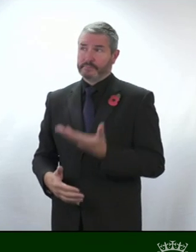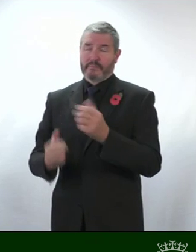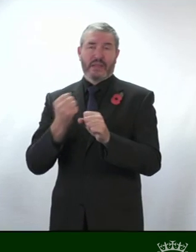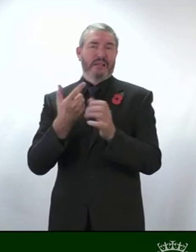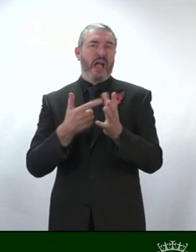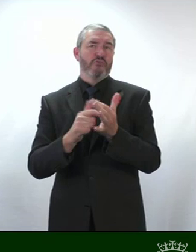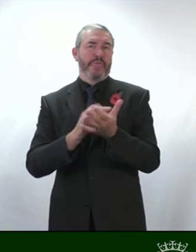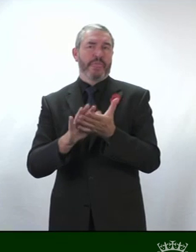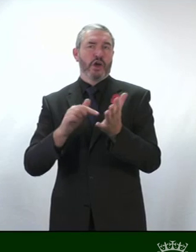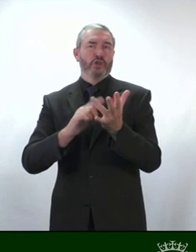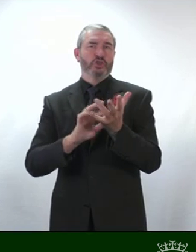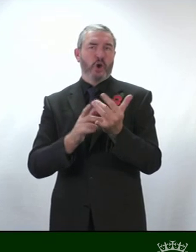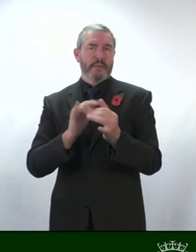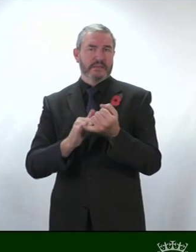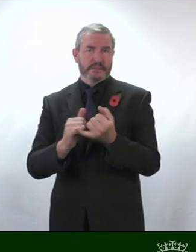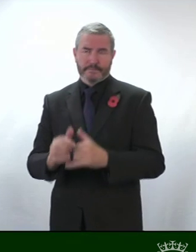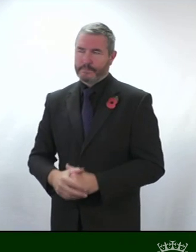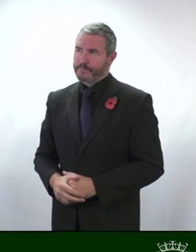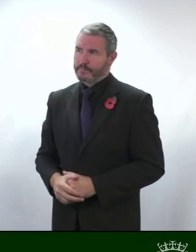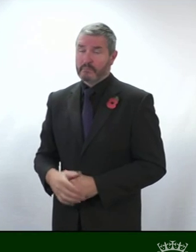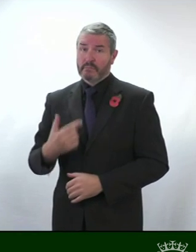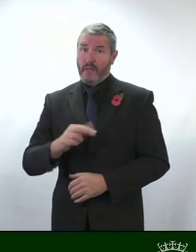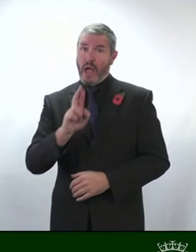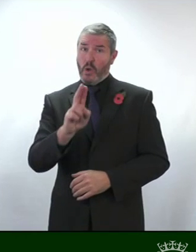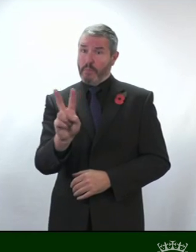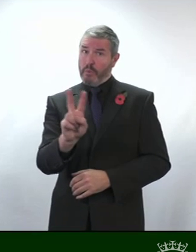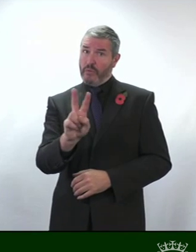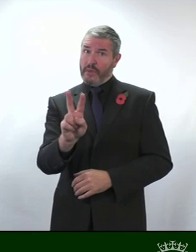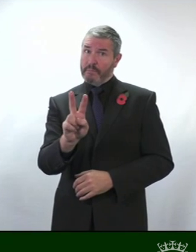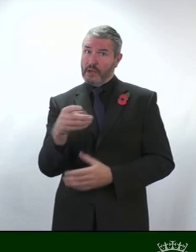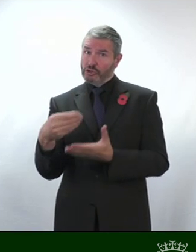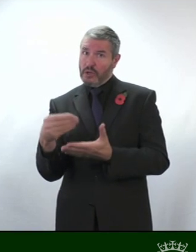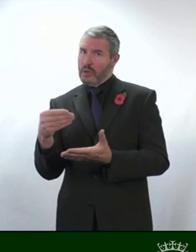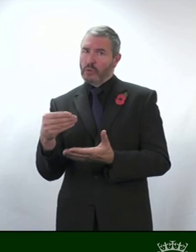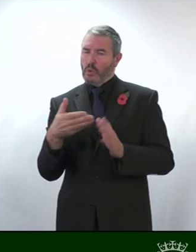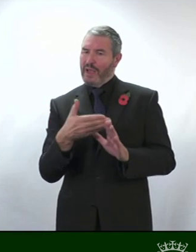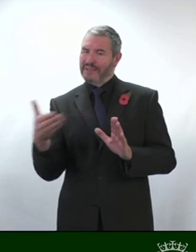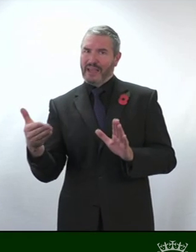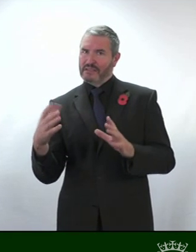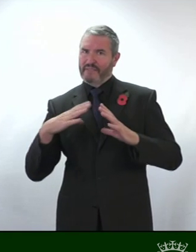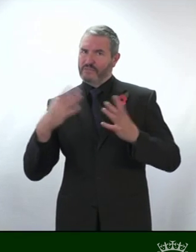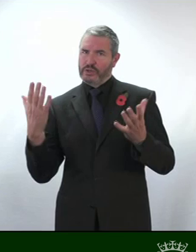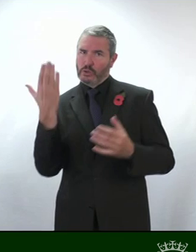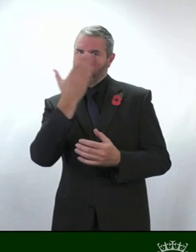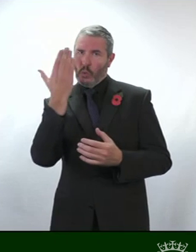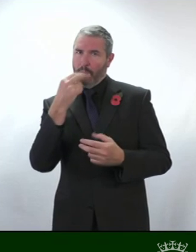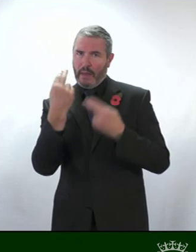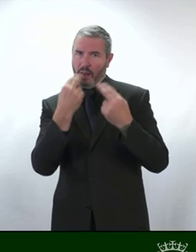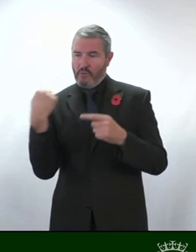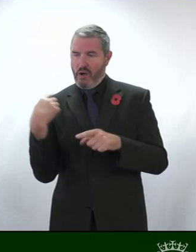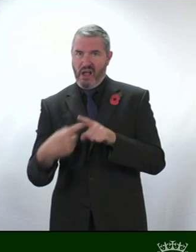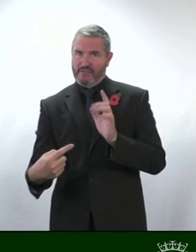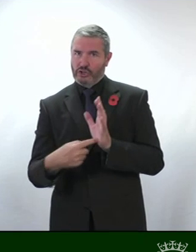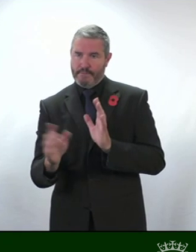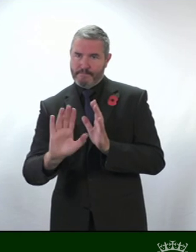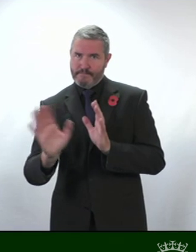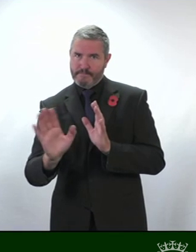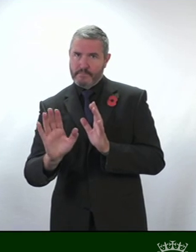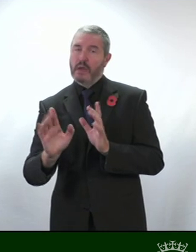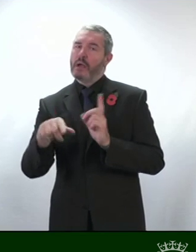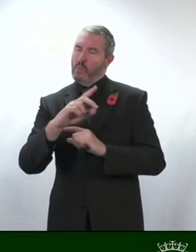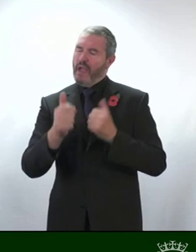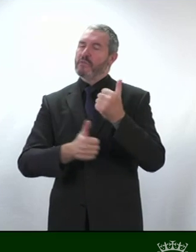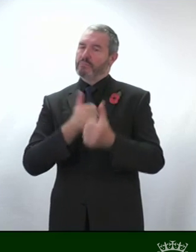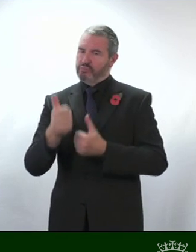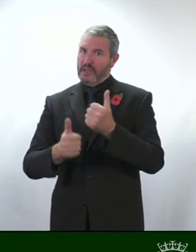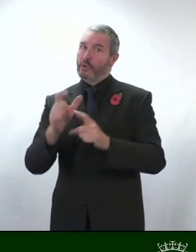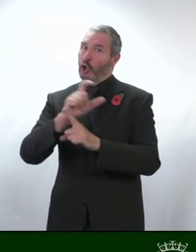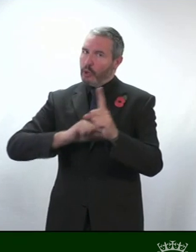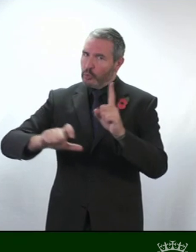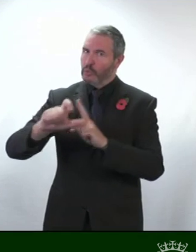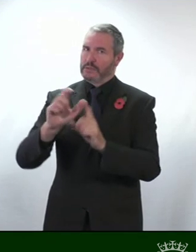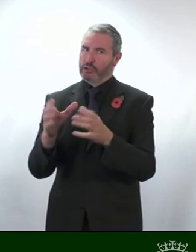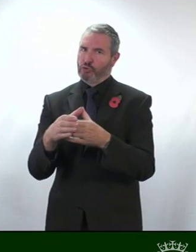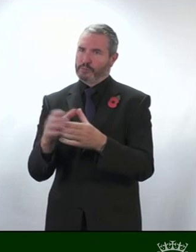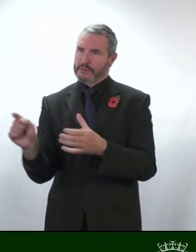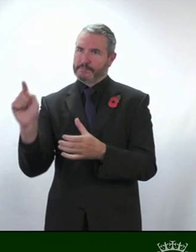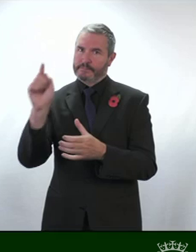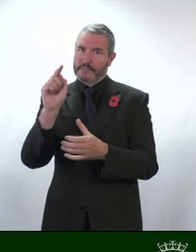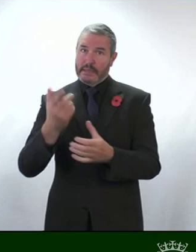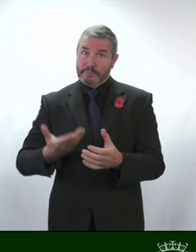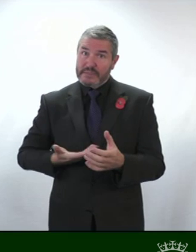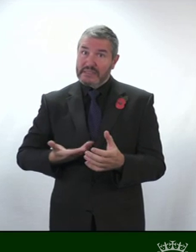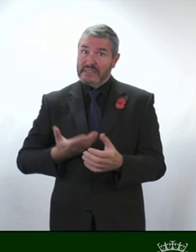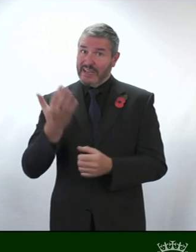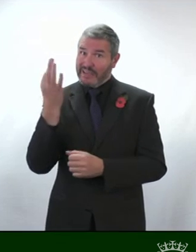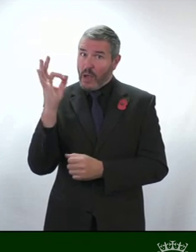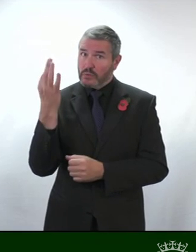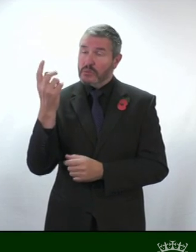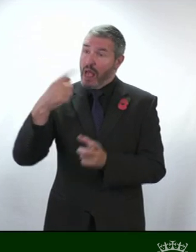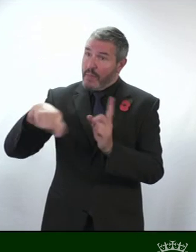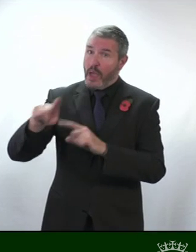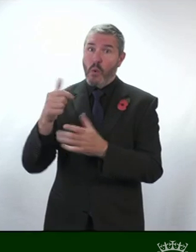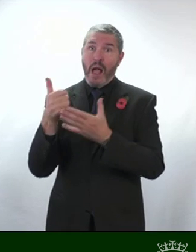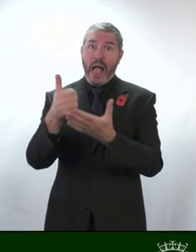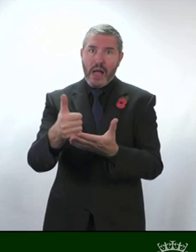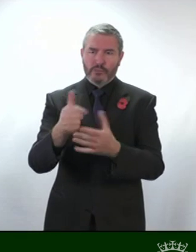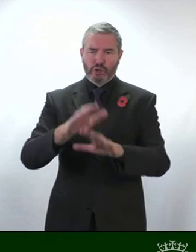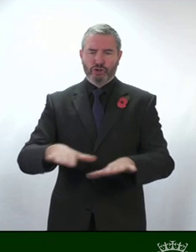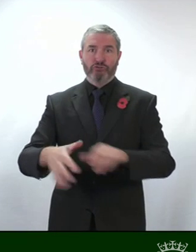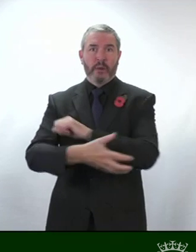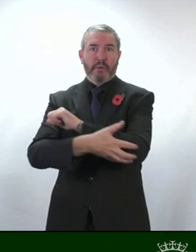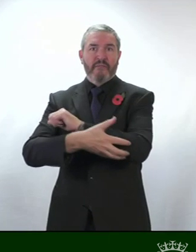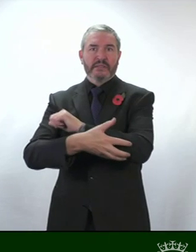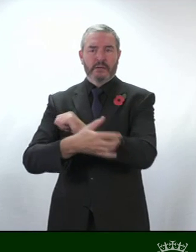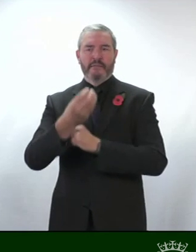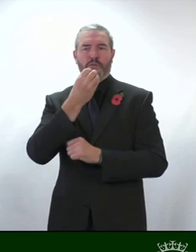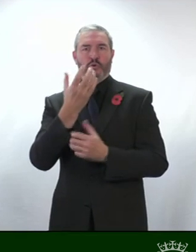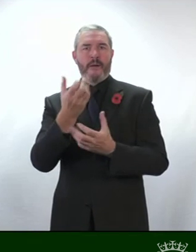I hope that the Prime Minister and the Chancellor now regret their decision not to extend free school meals to cover half-term and will join the richly deserved praise for all those community groups, councils and, indeed, businesses that stepped up to stop our nation’s children going hungry last week.